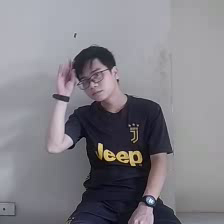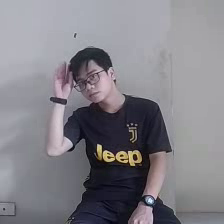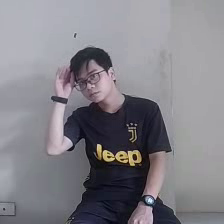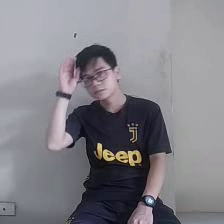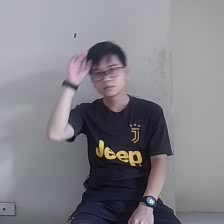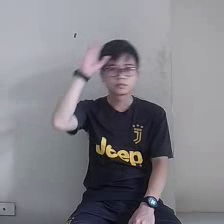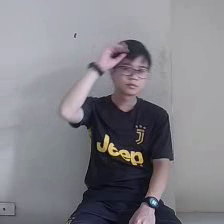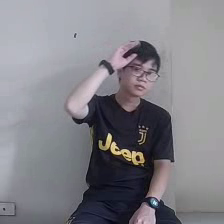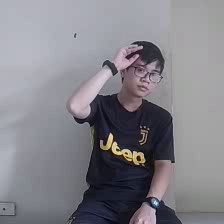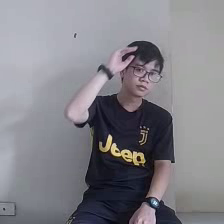Băn khoăn